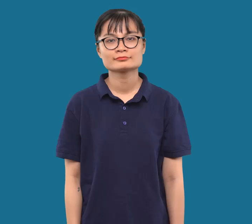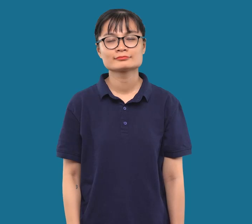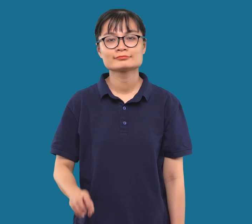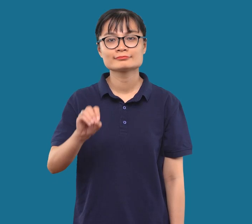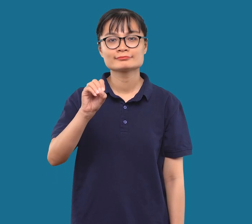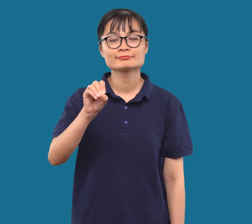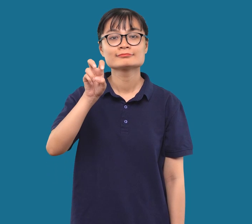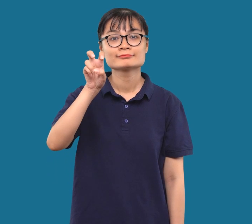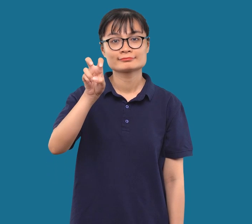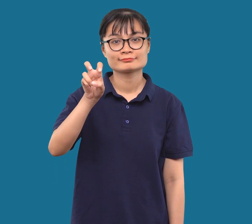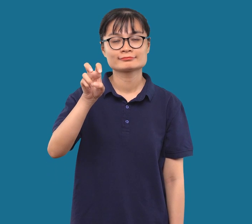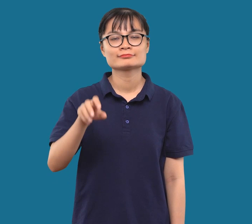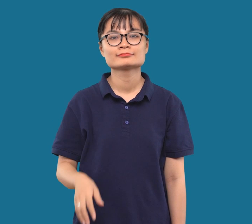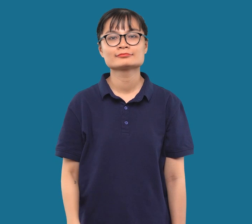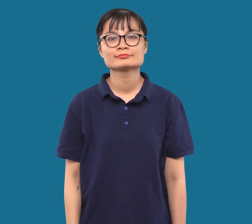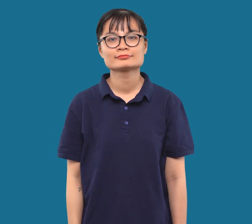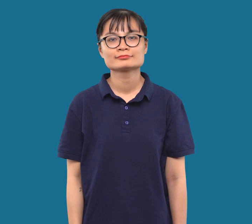ô